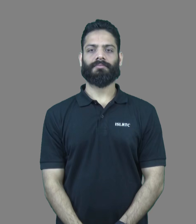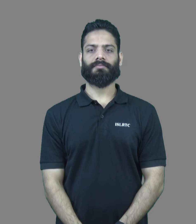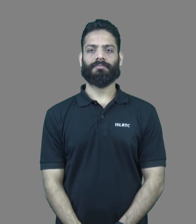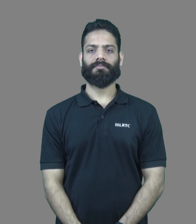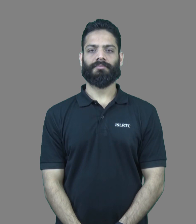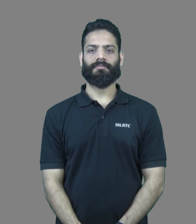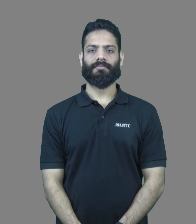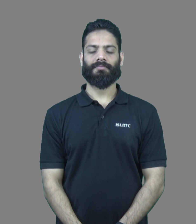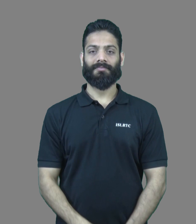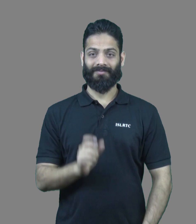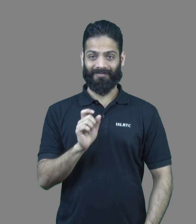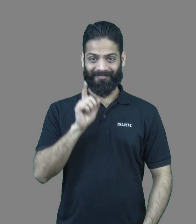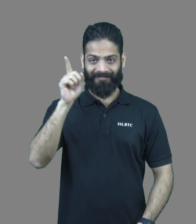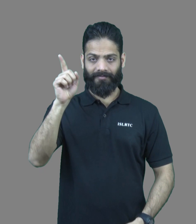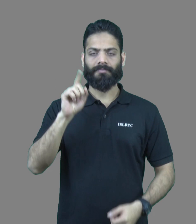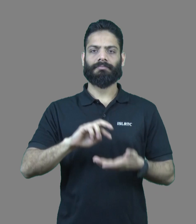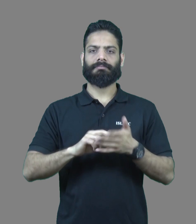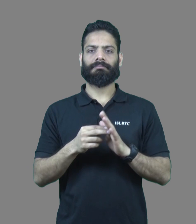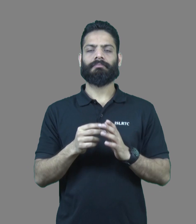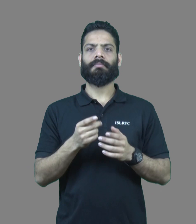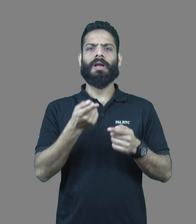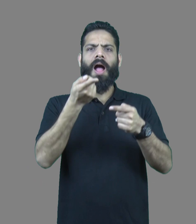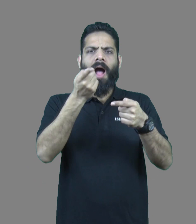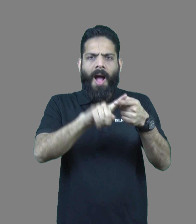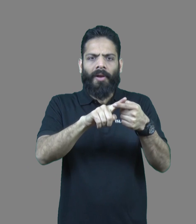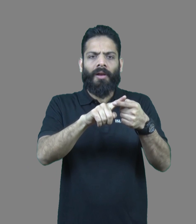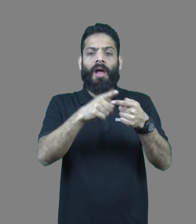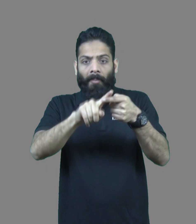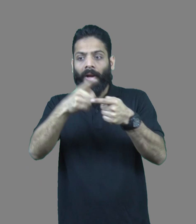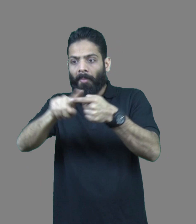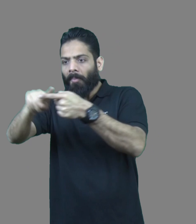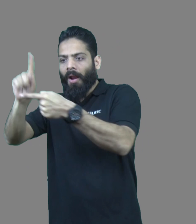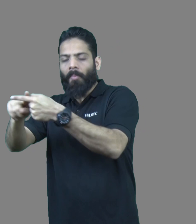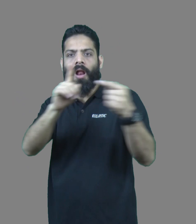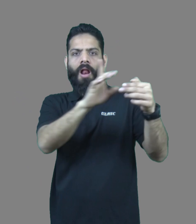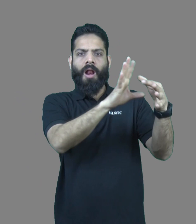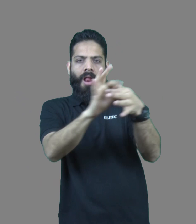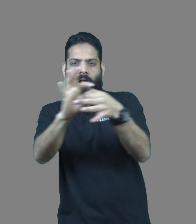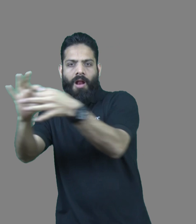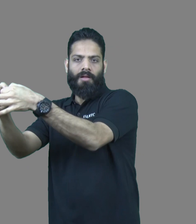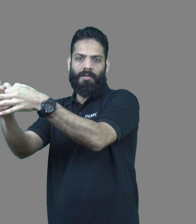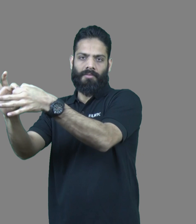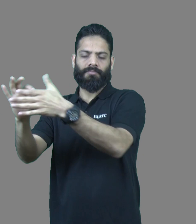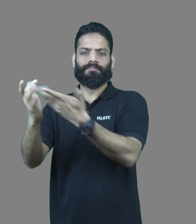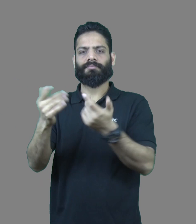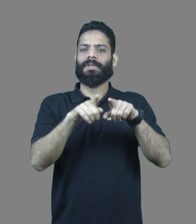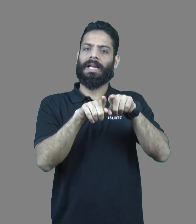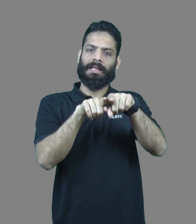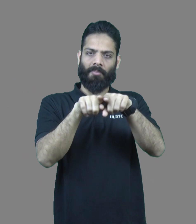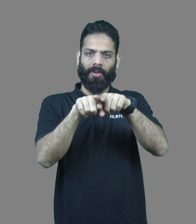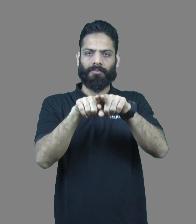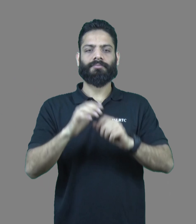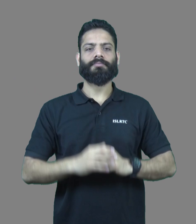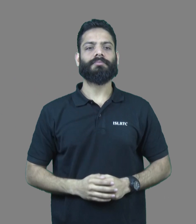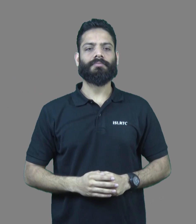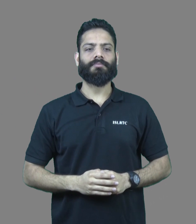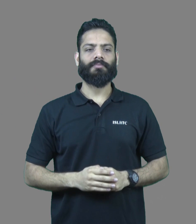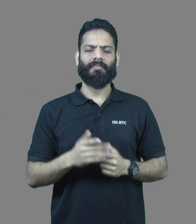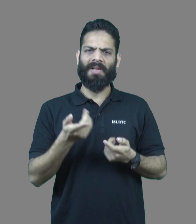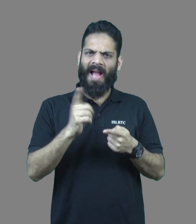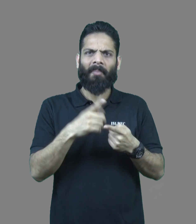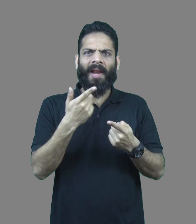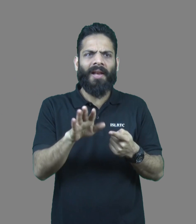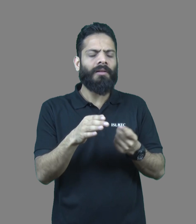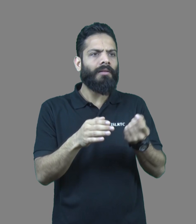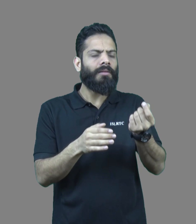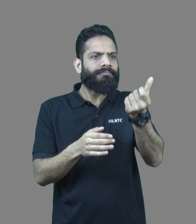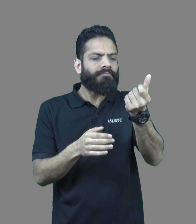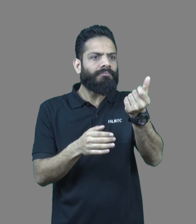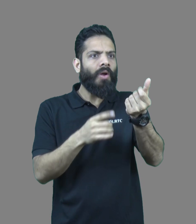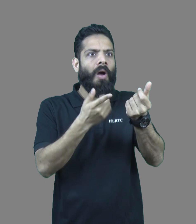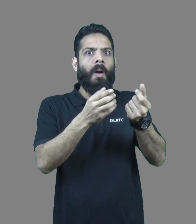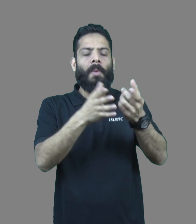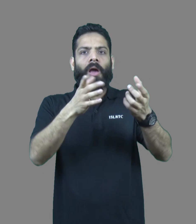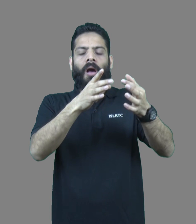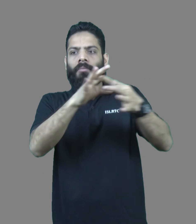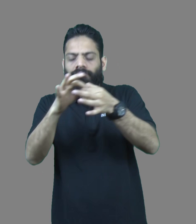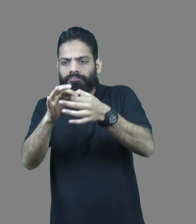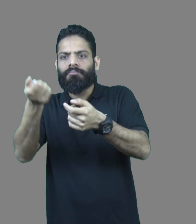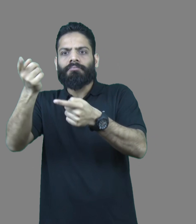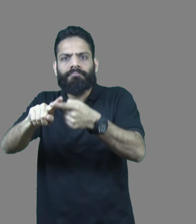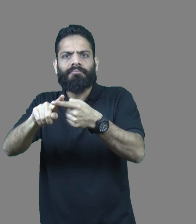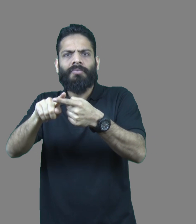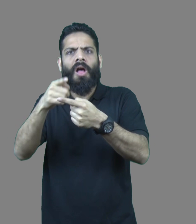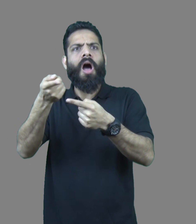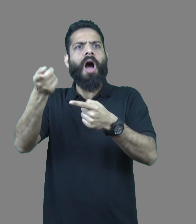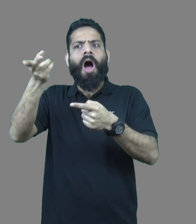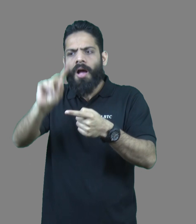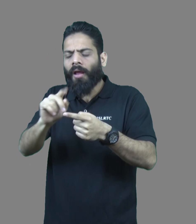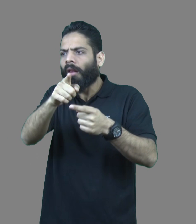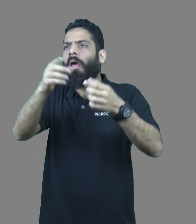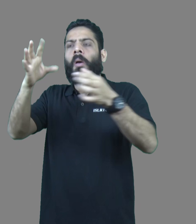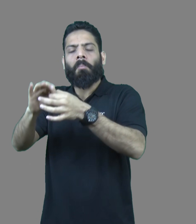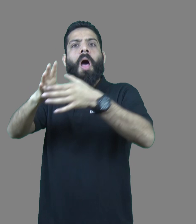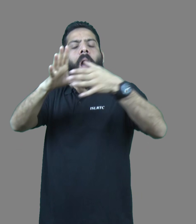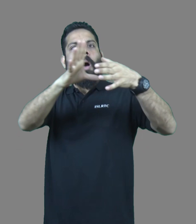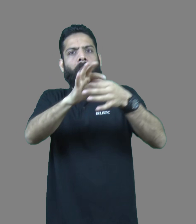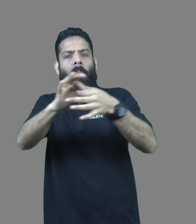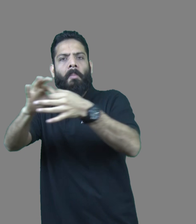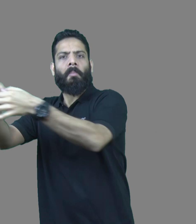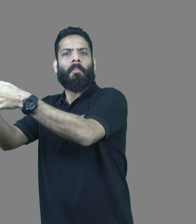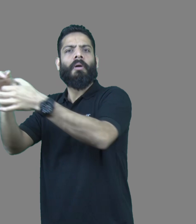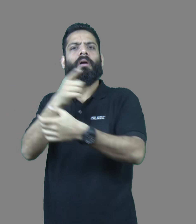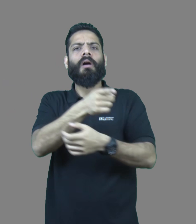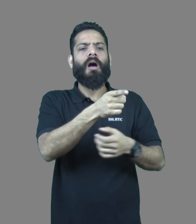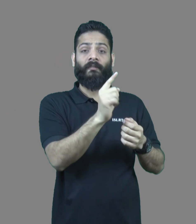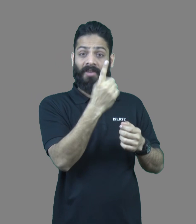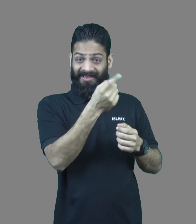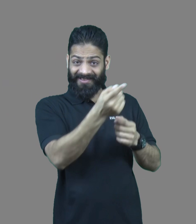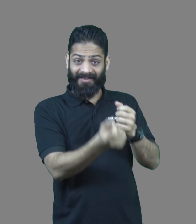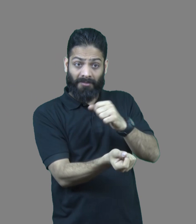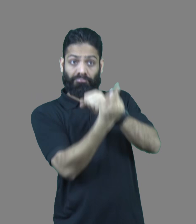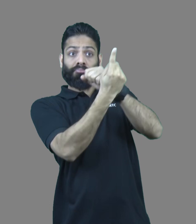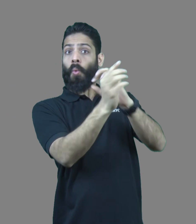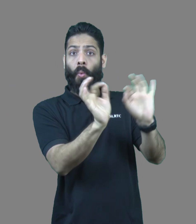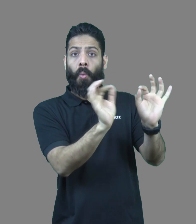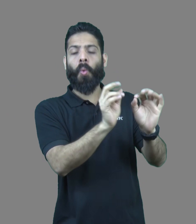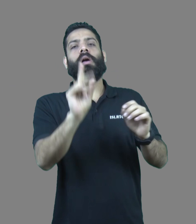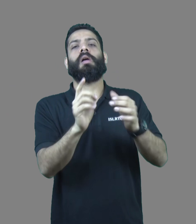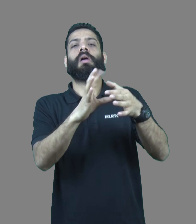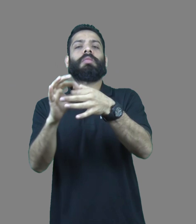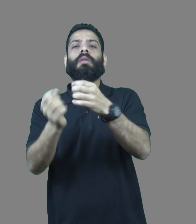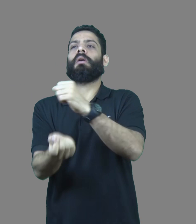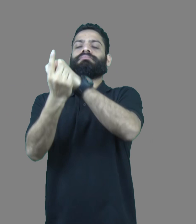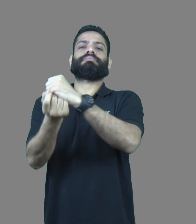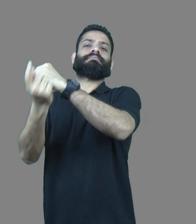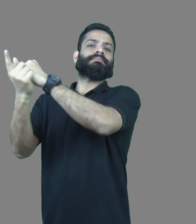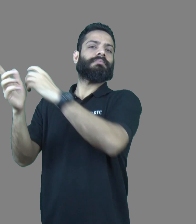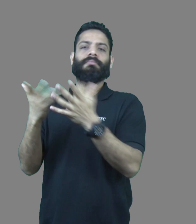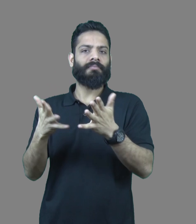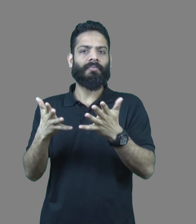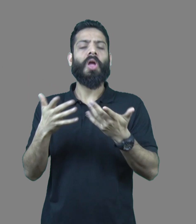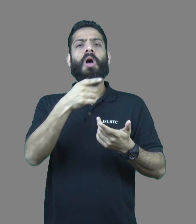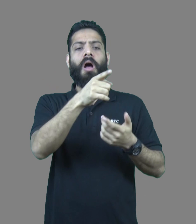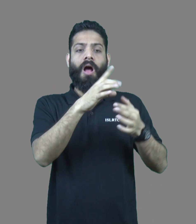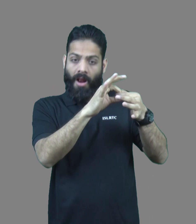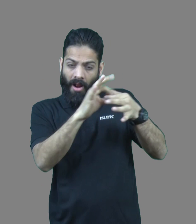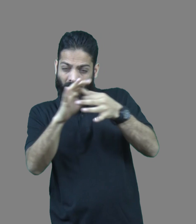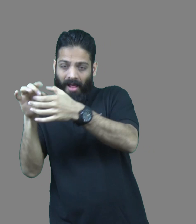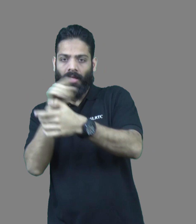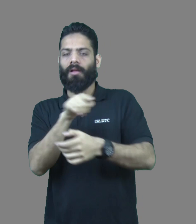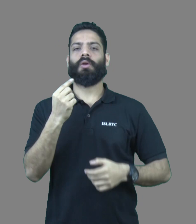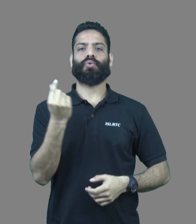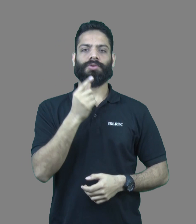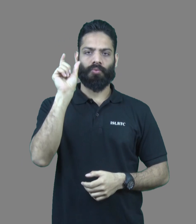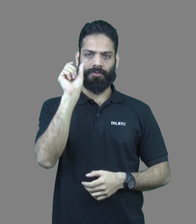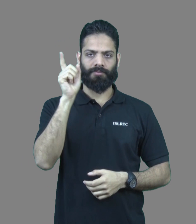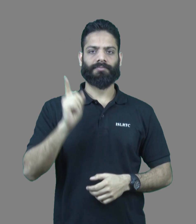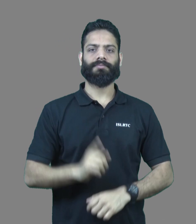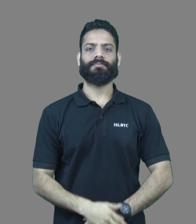Chain Sequence String